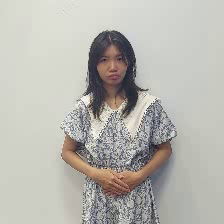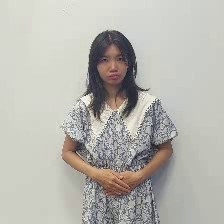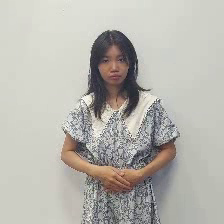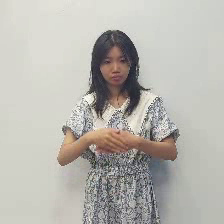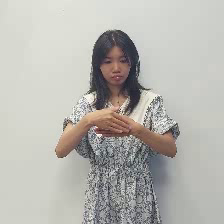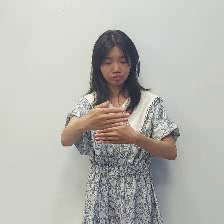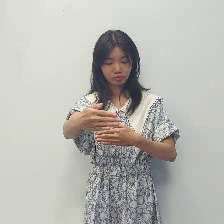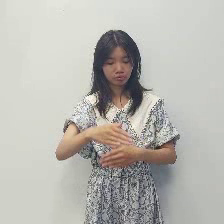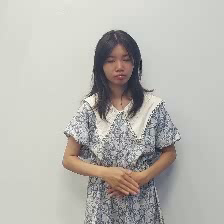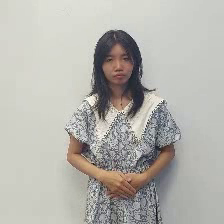Xa